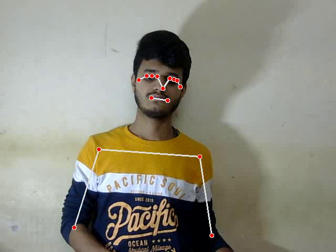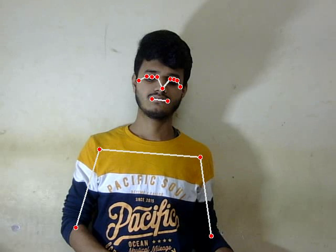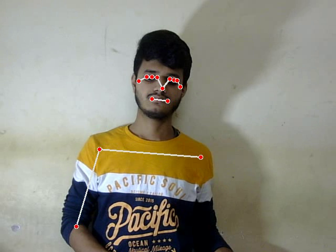sad